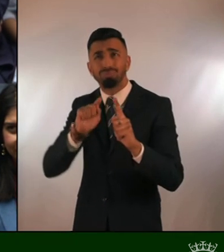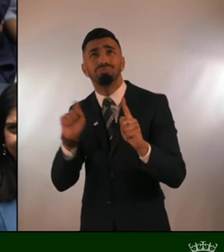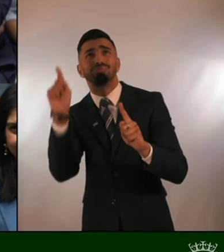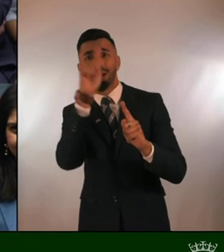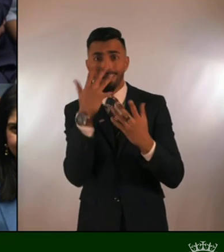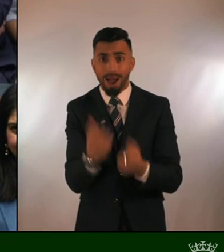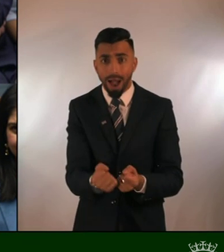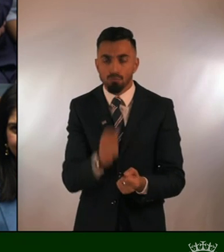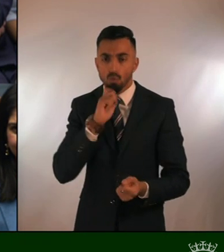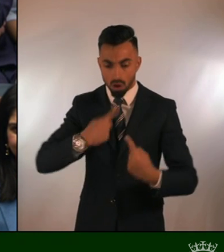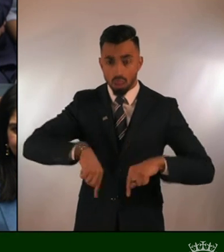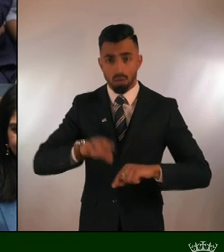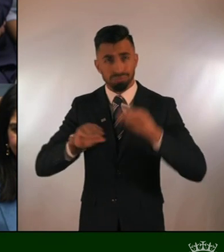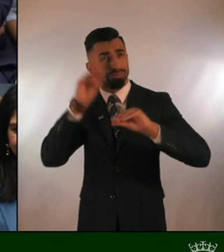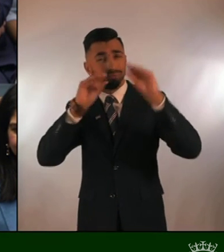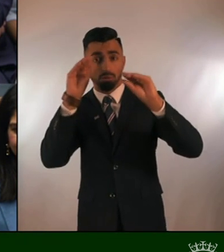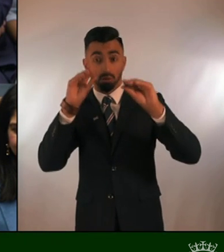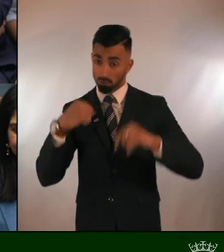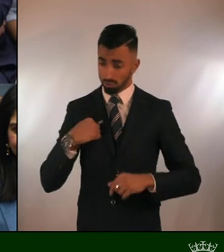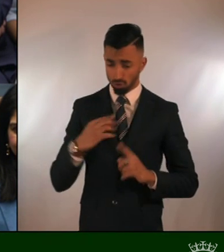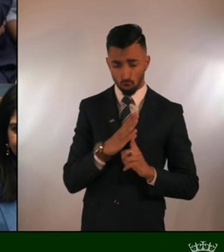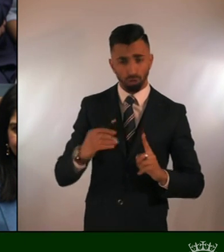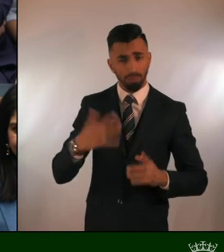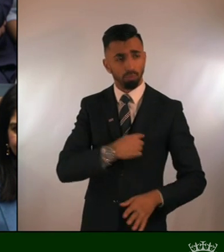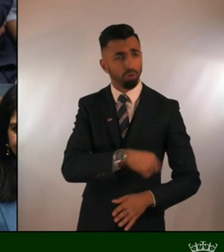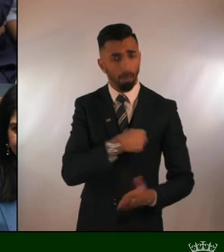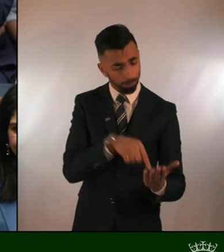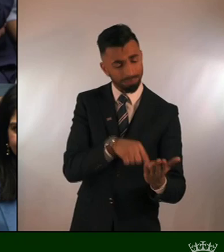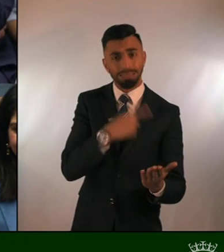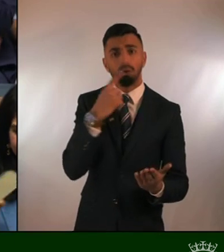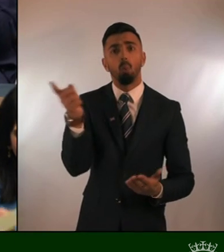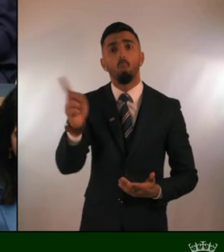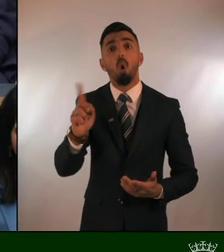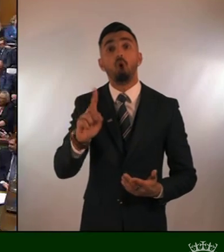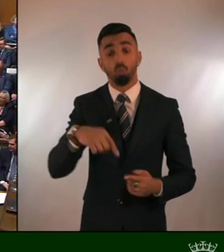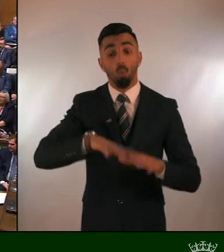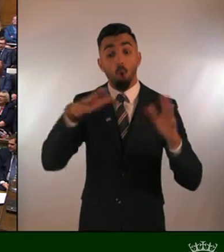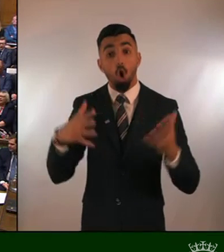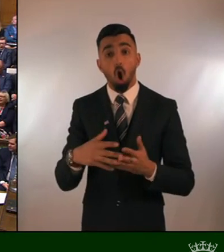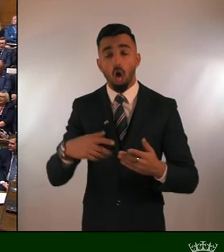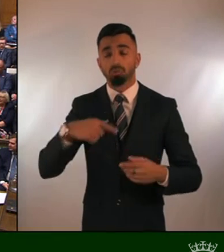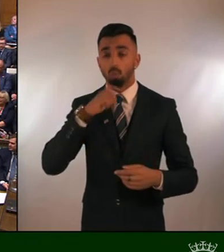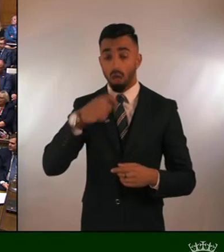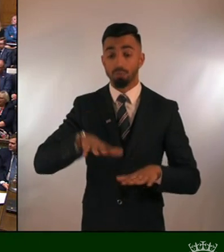We promised to make this country one of the scientific research centres of the world—we’re getting it done.